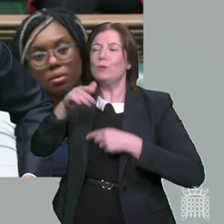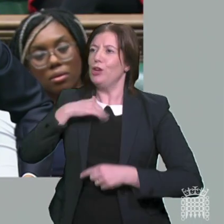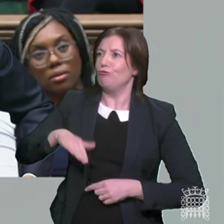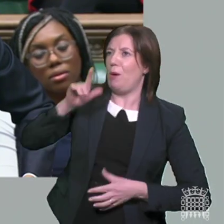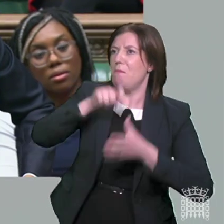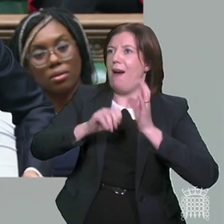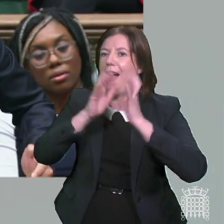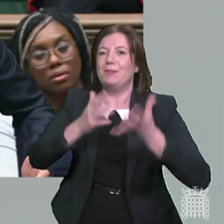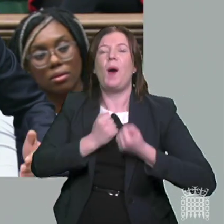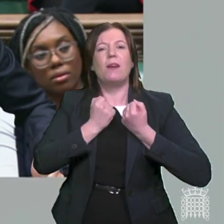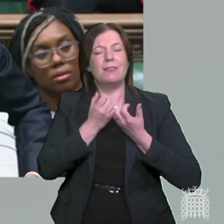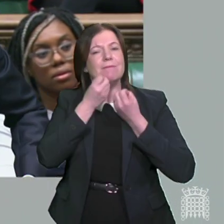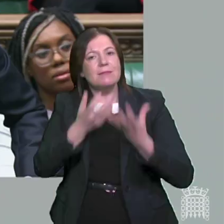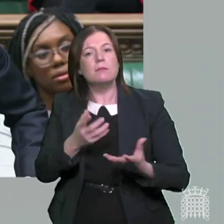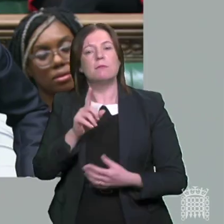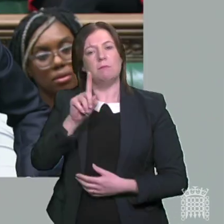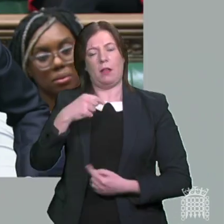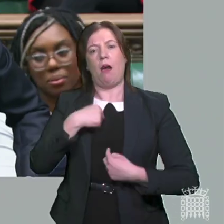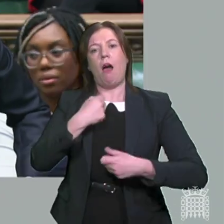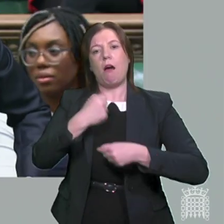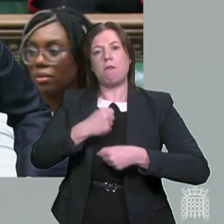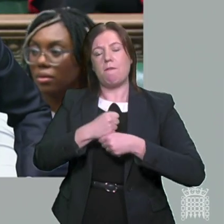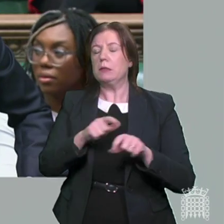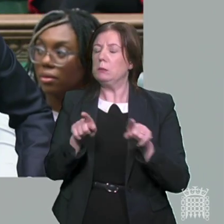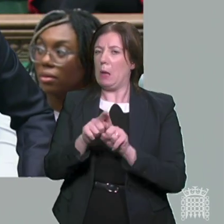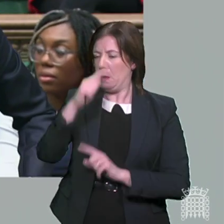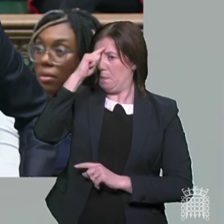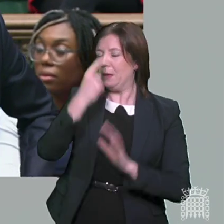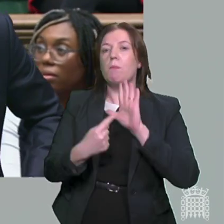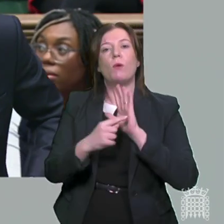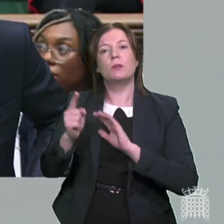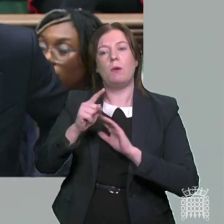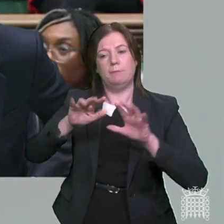He is also right to say that this Government will always protect our precious green spaces.